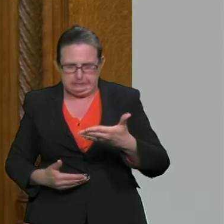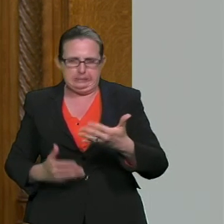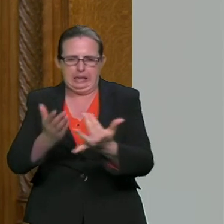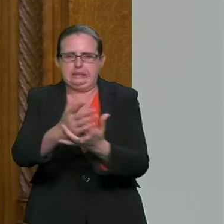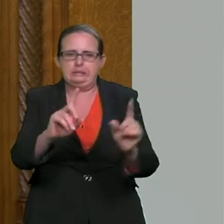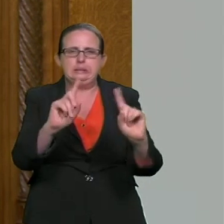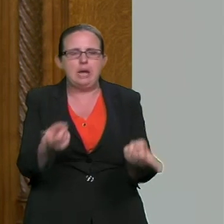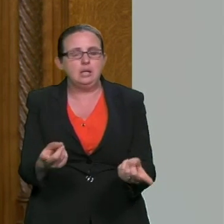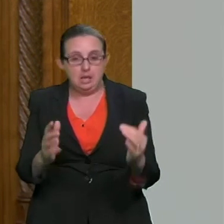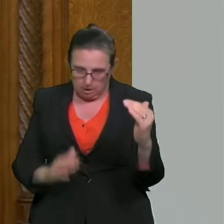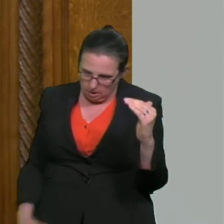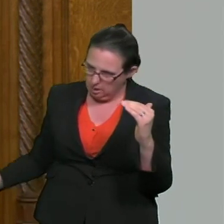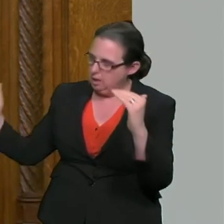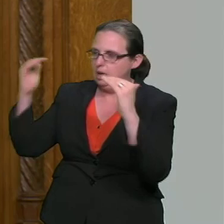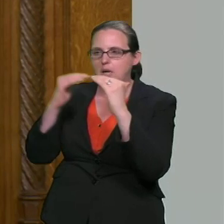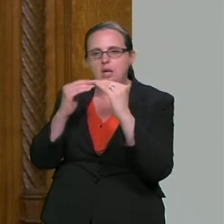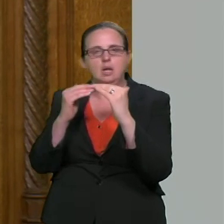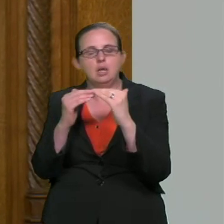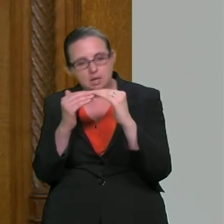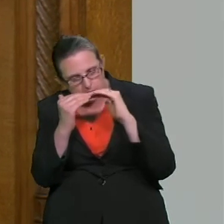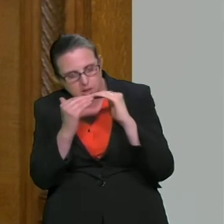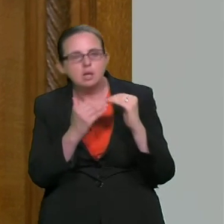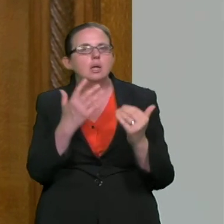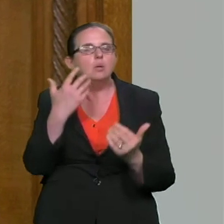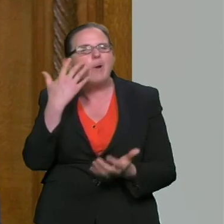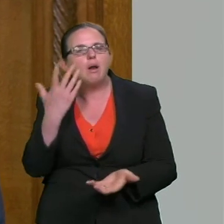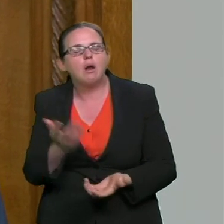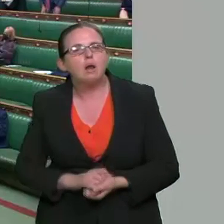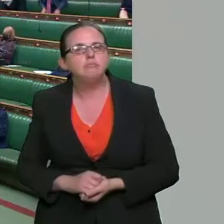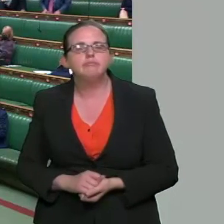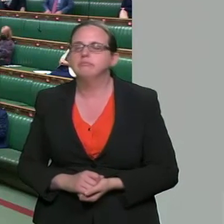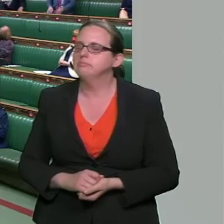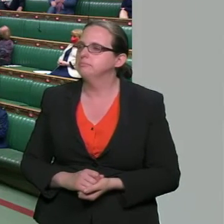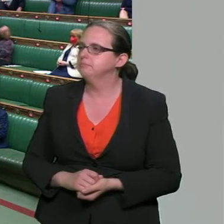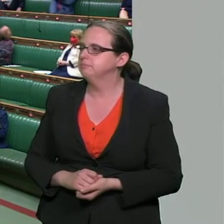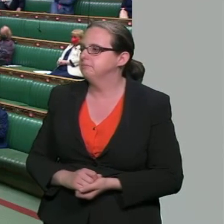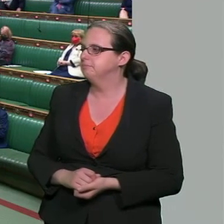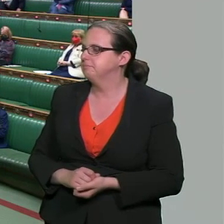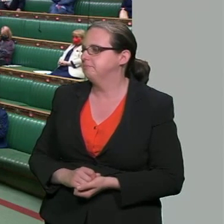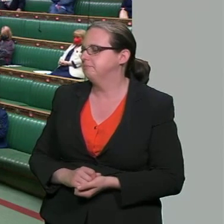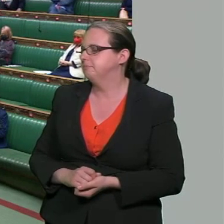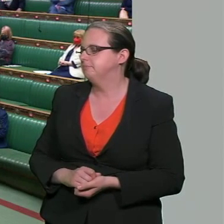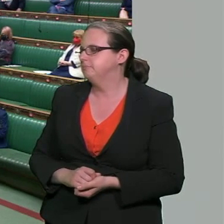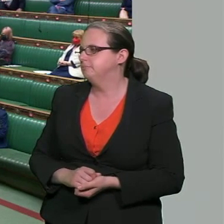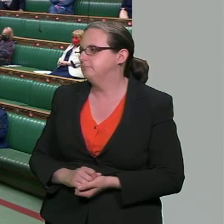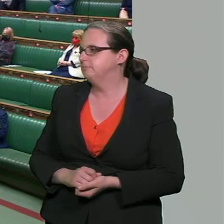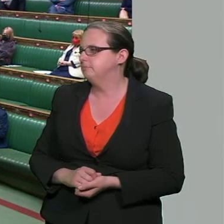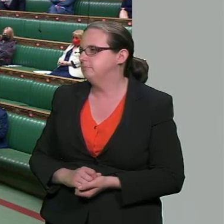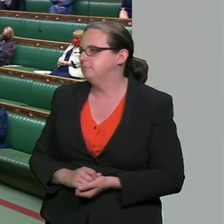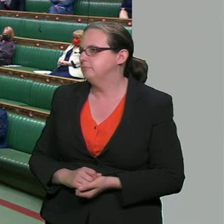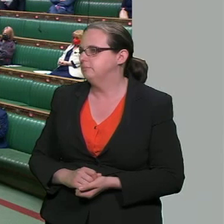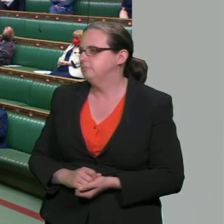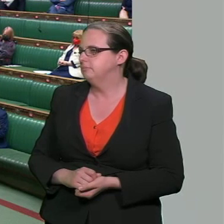When will we see the first signs of genuine levelling up in our country?